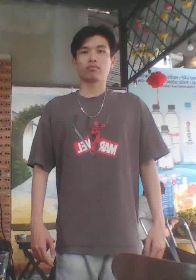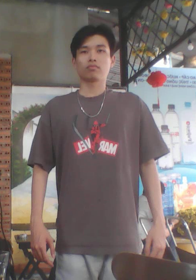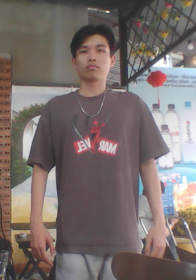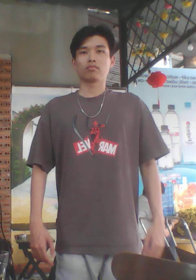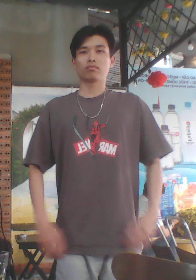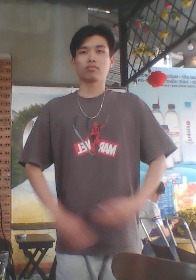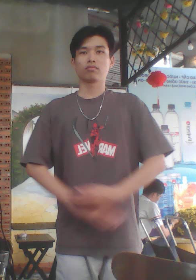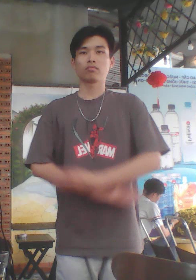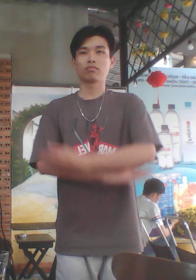buoi sang